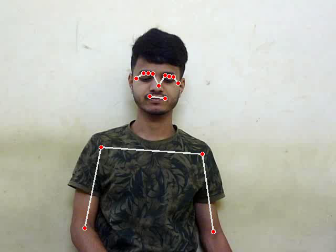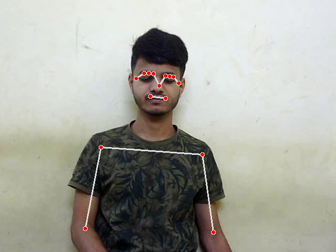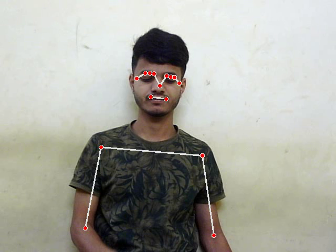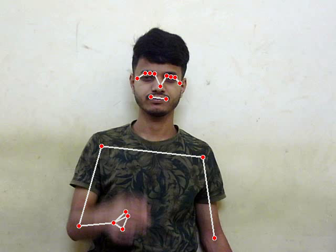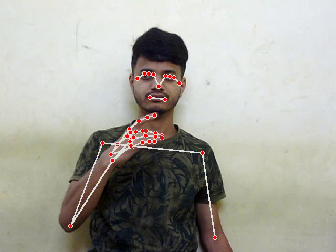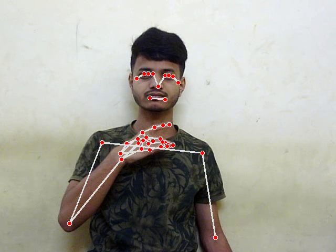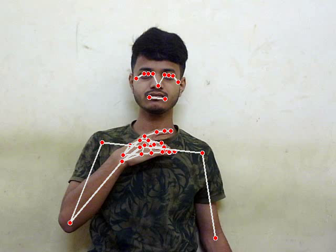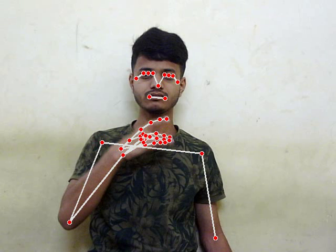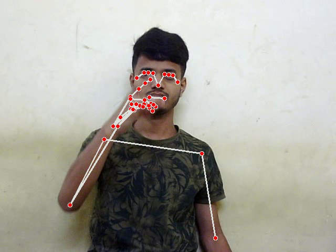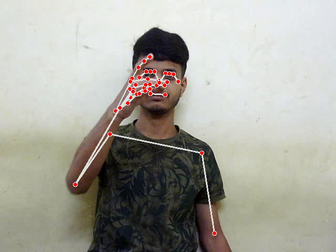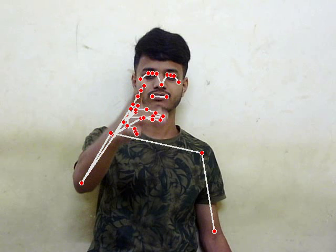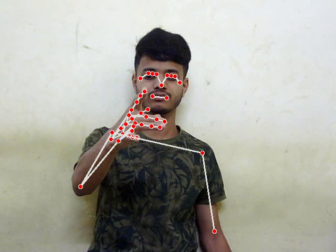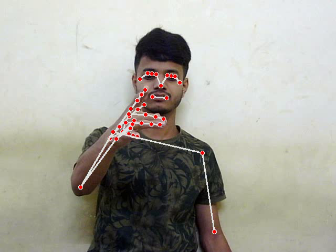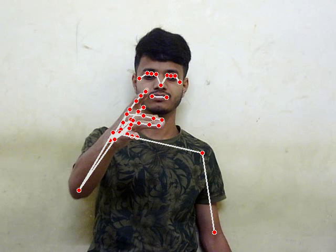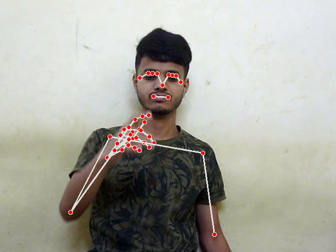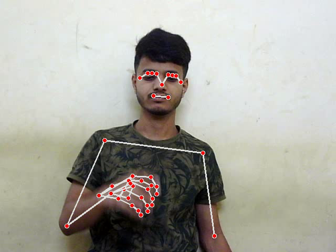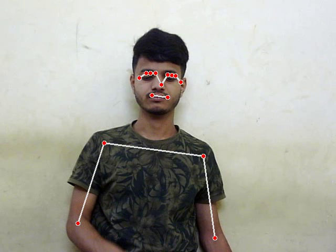like